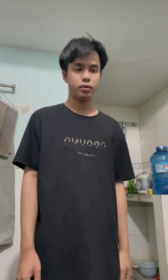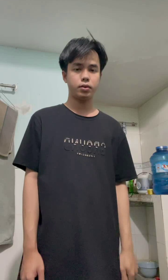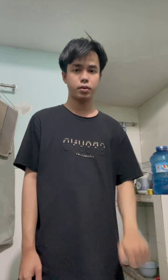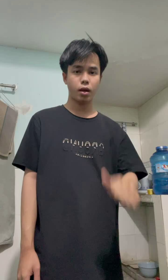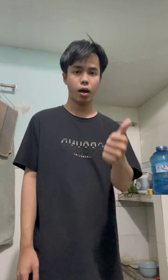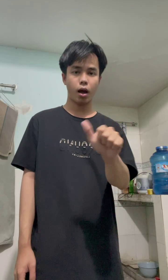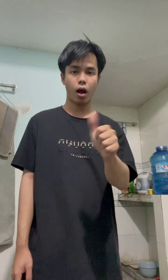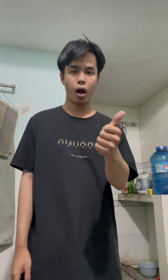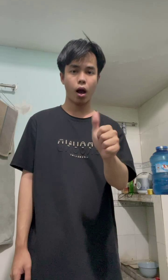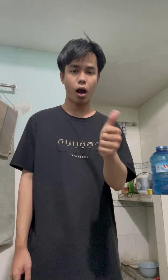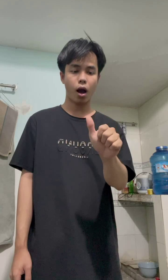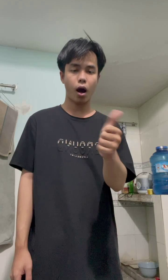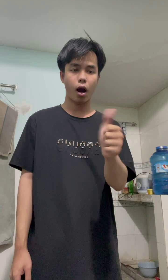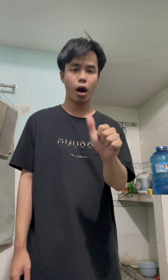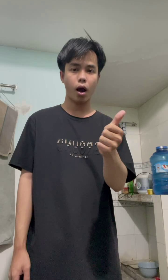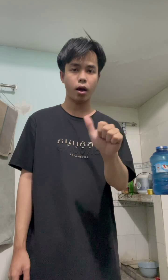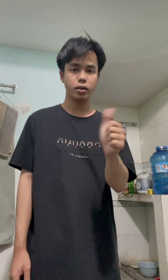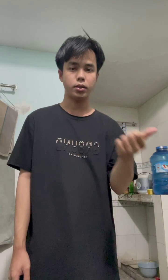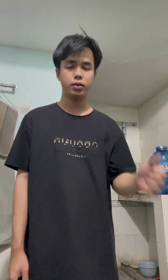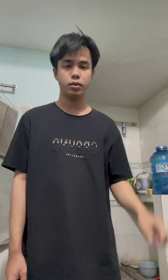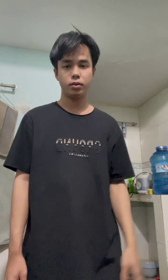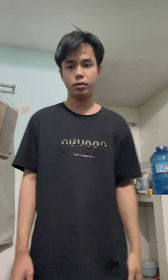ai